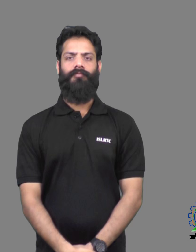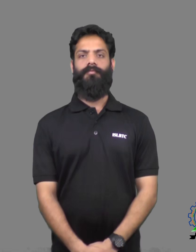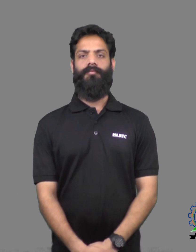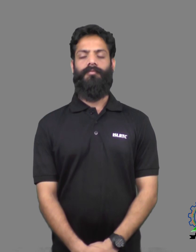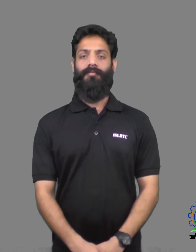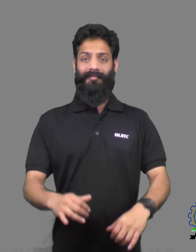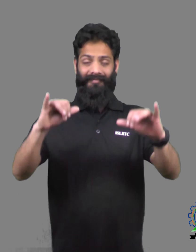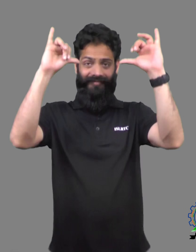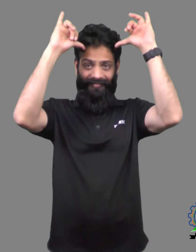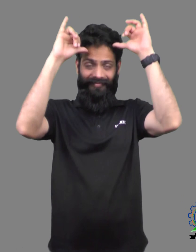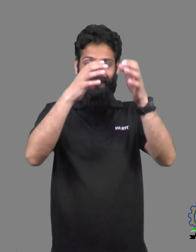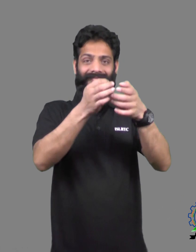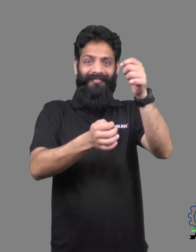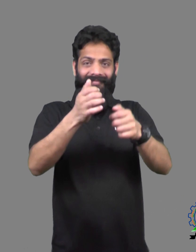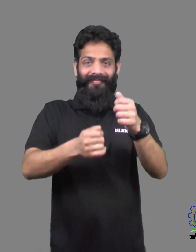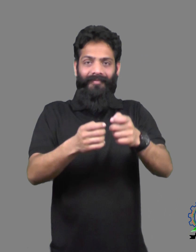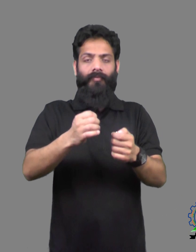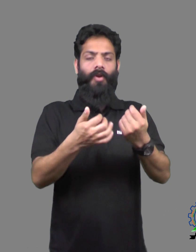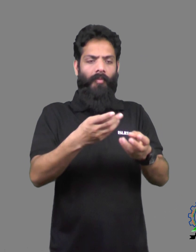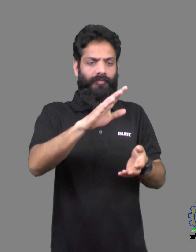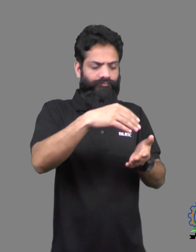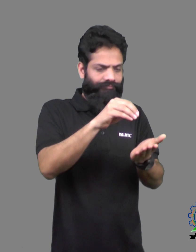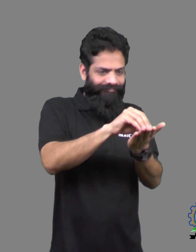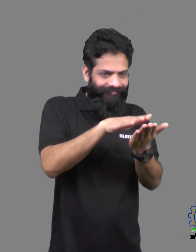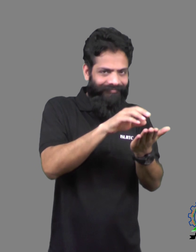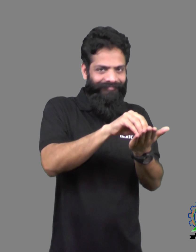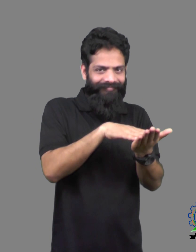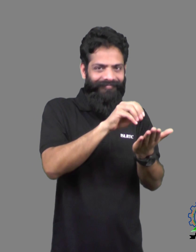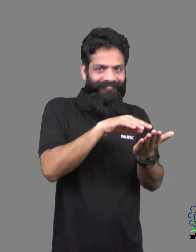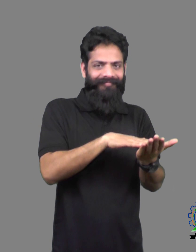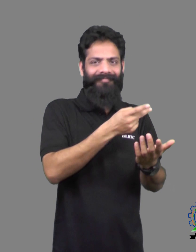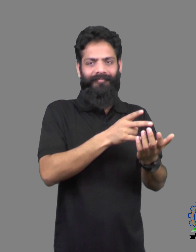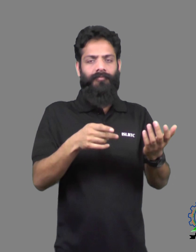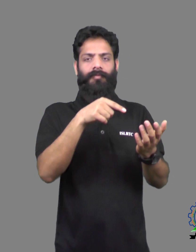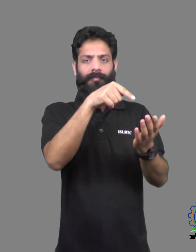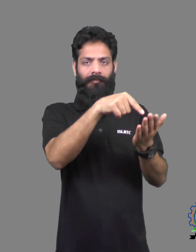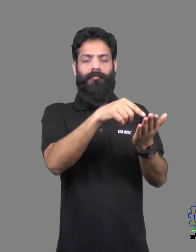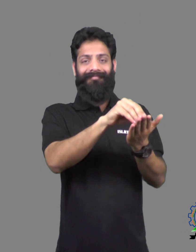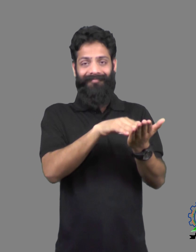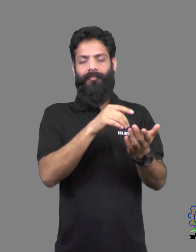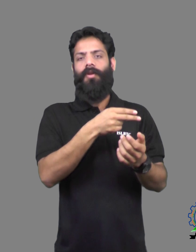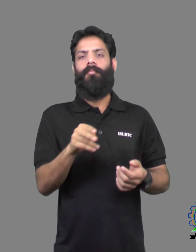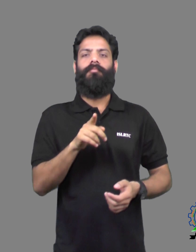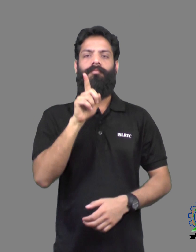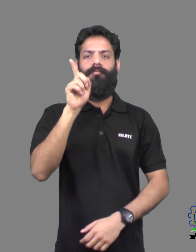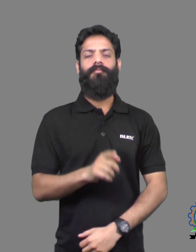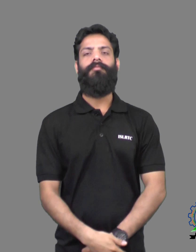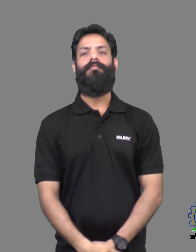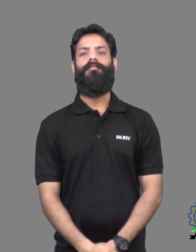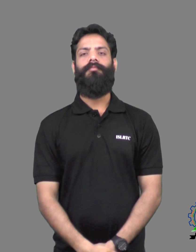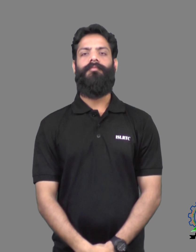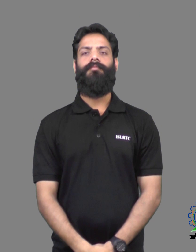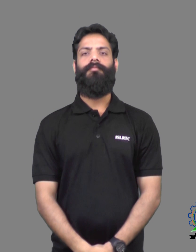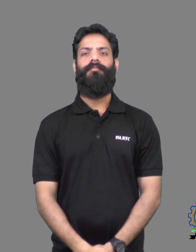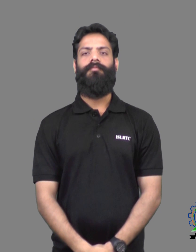Dairy Farm Record